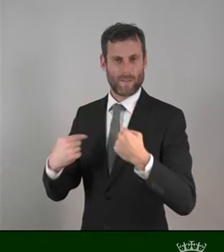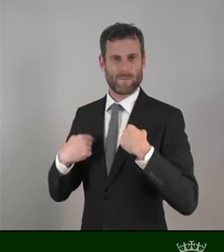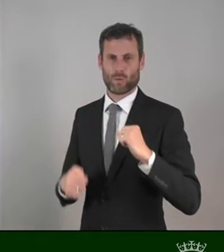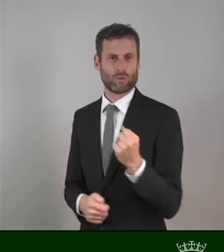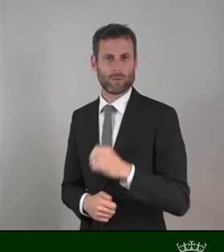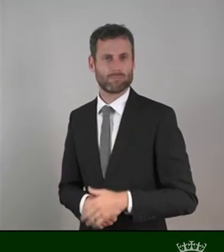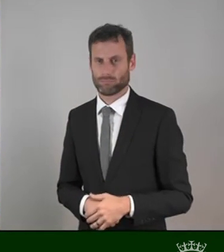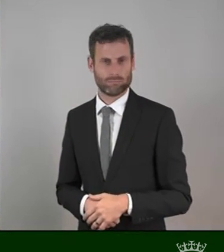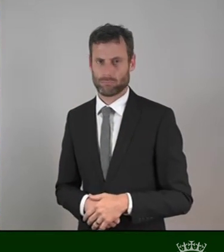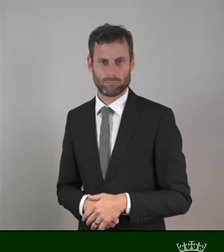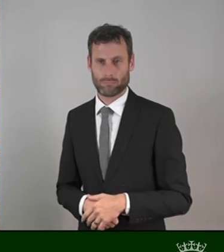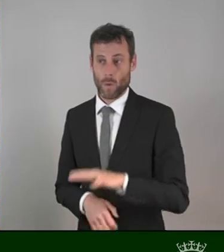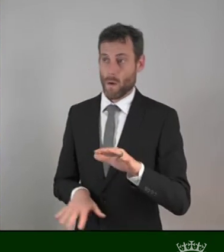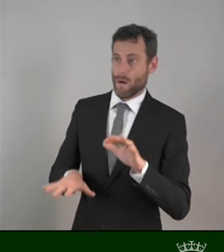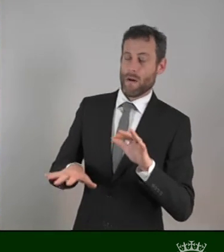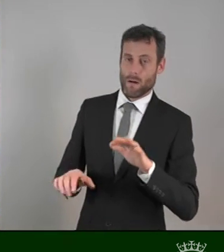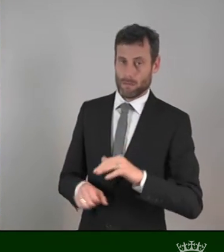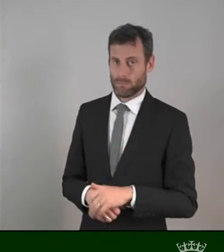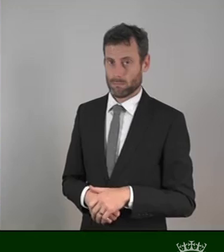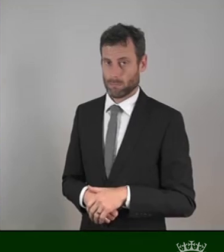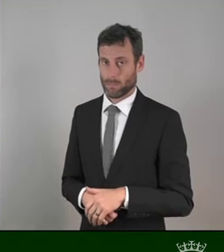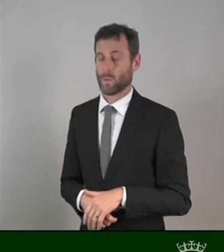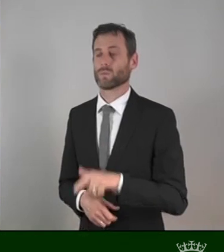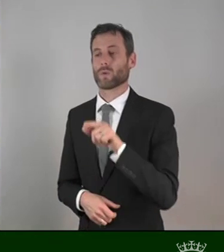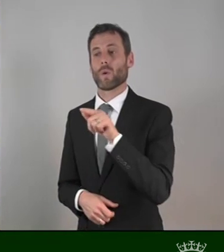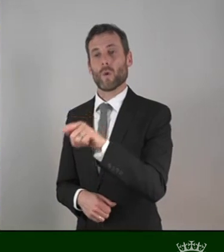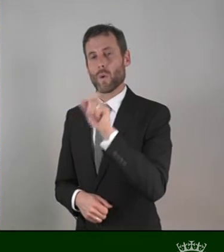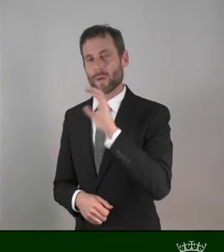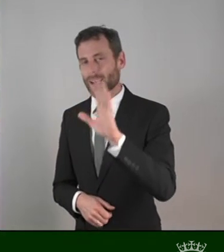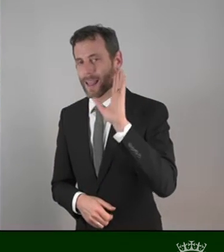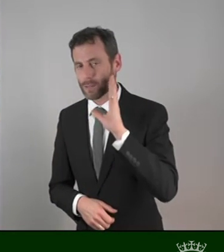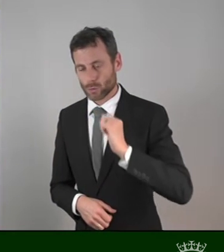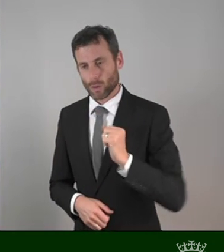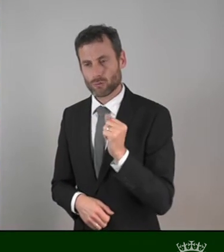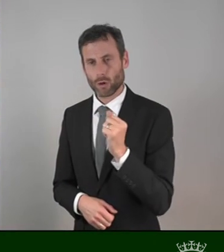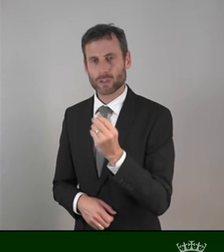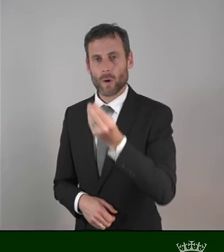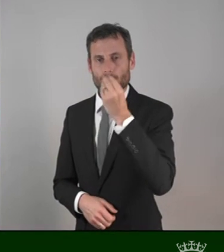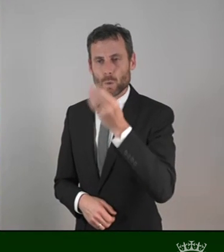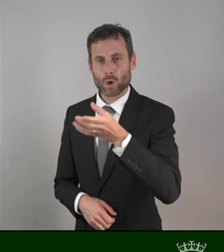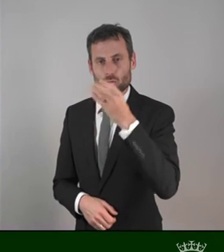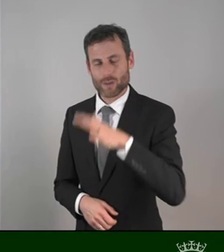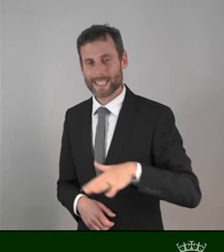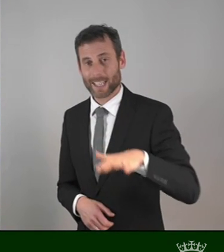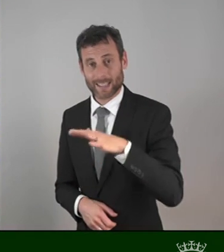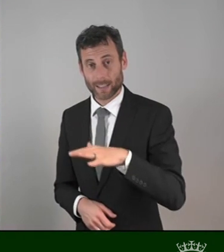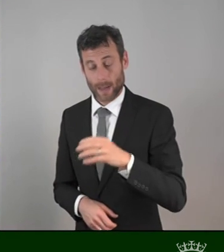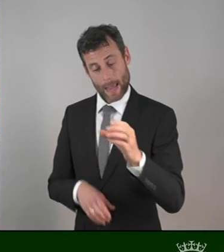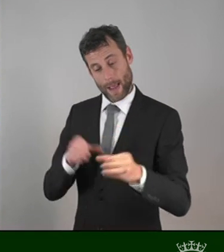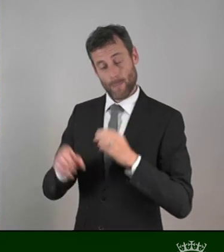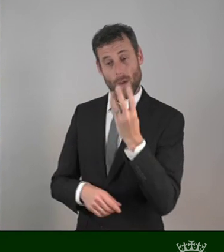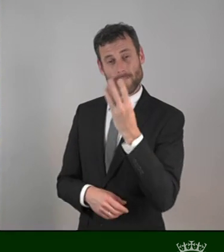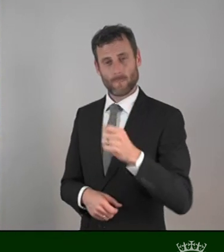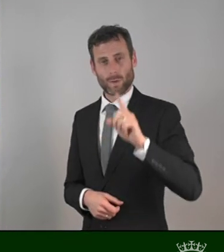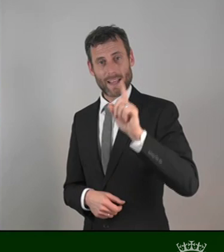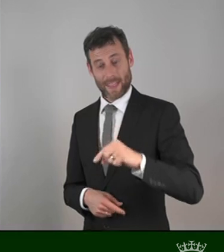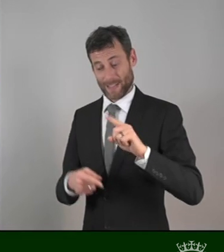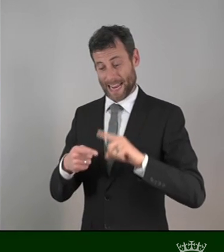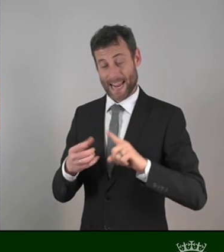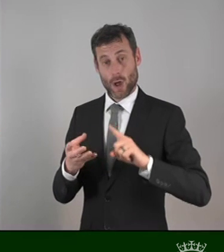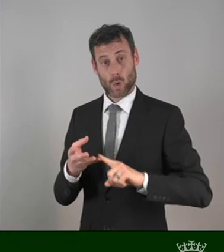Will he listen to the Scottish food and drink sector, which currently employs 40,000 EU nationals?